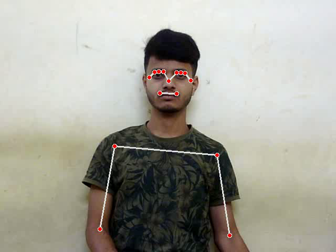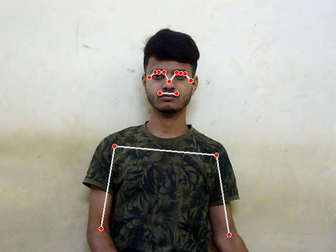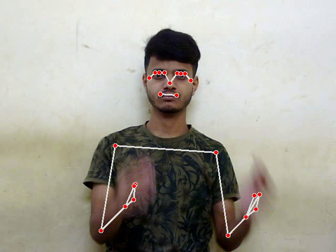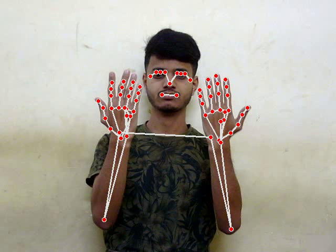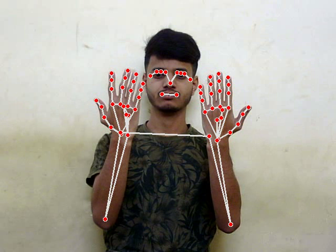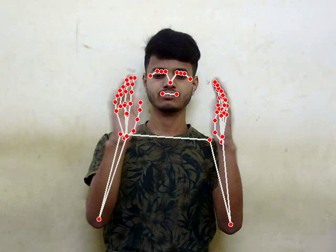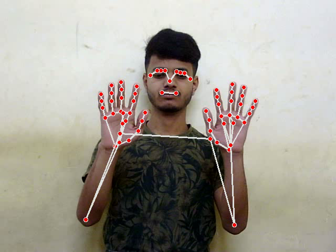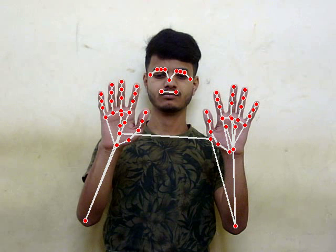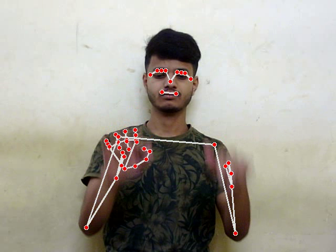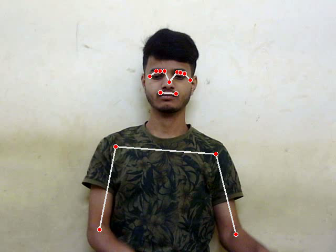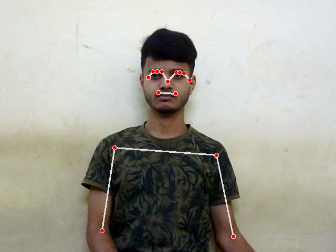do not want